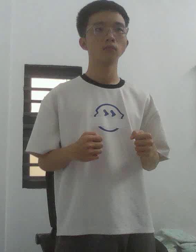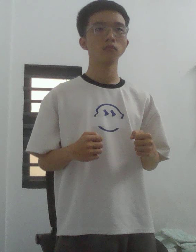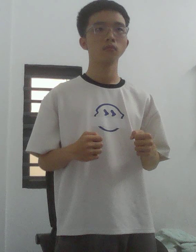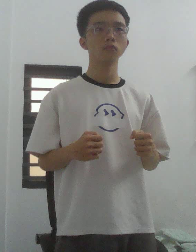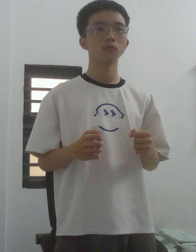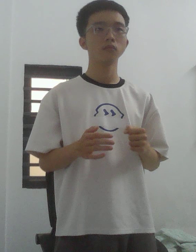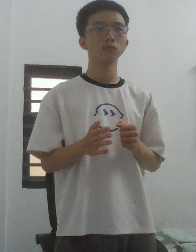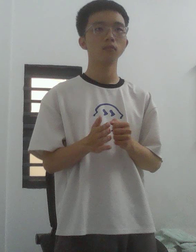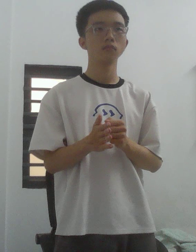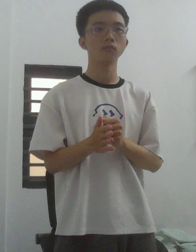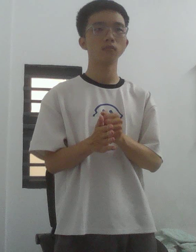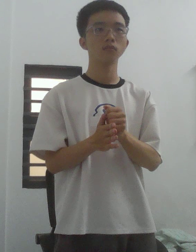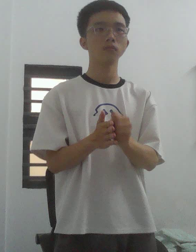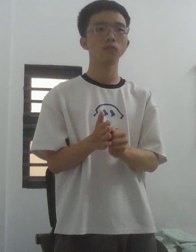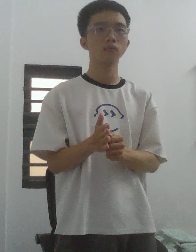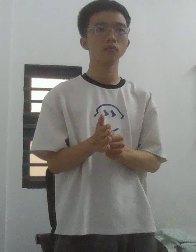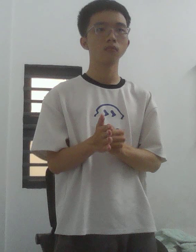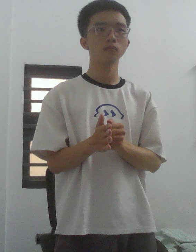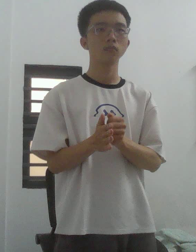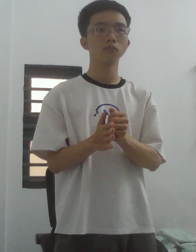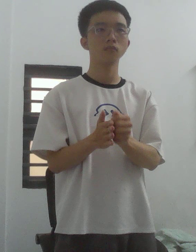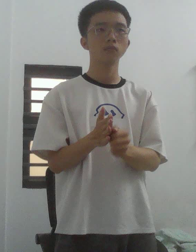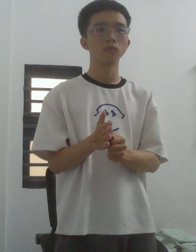thang